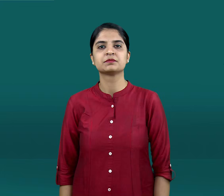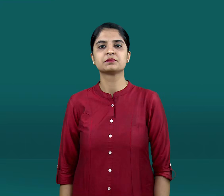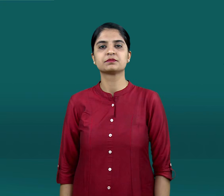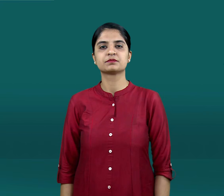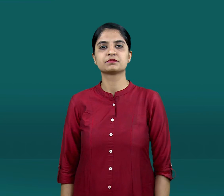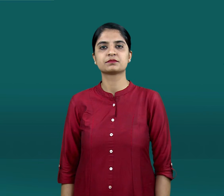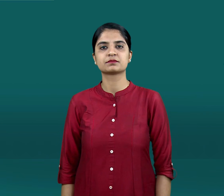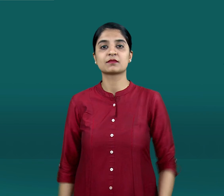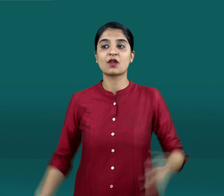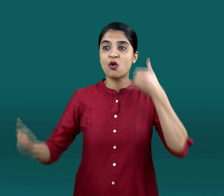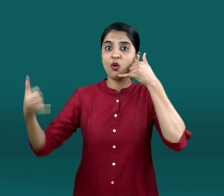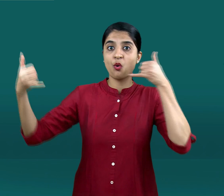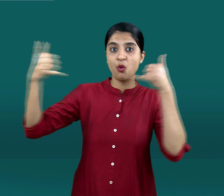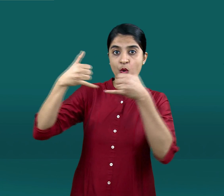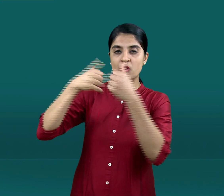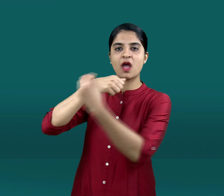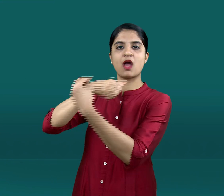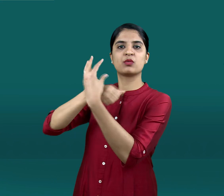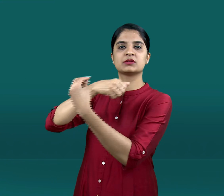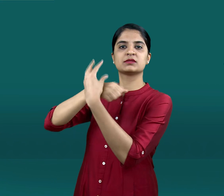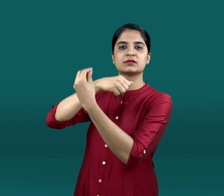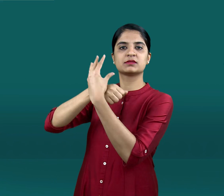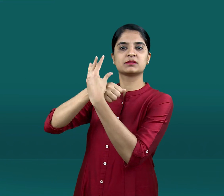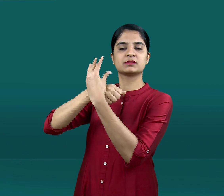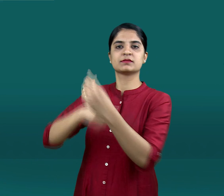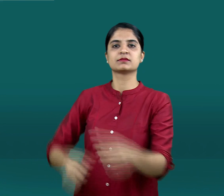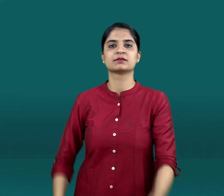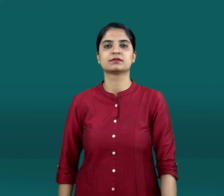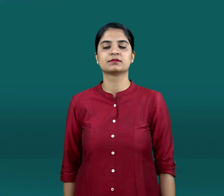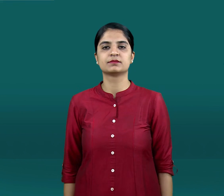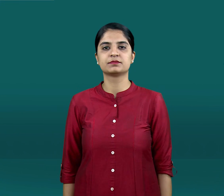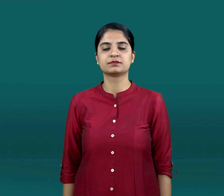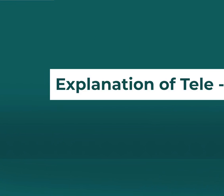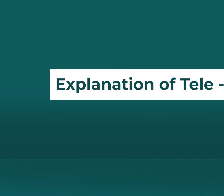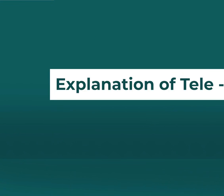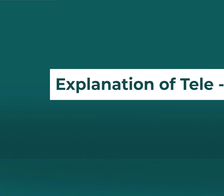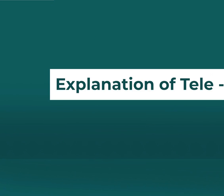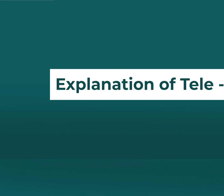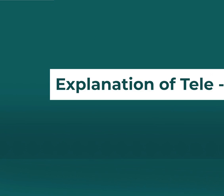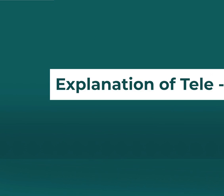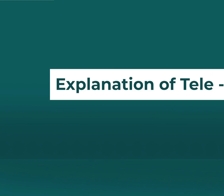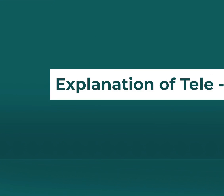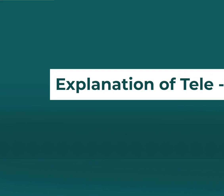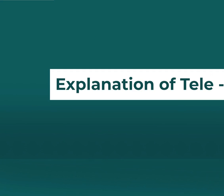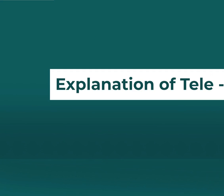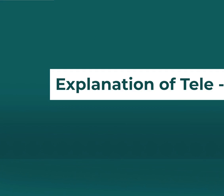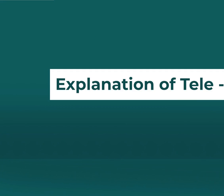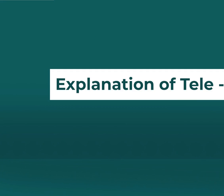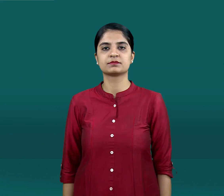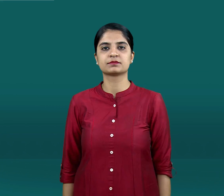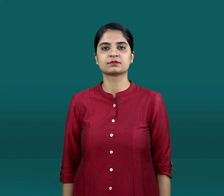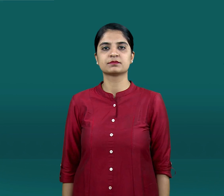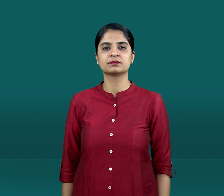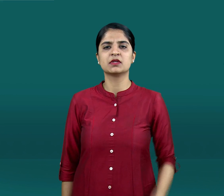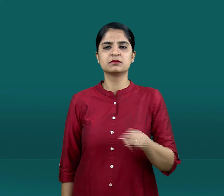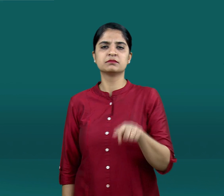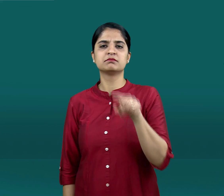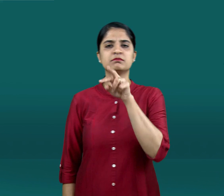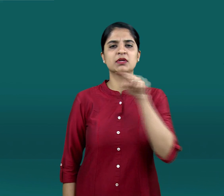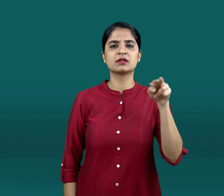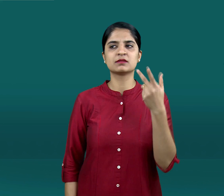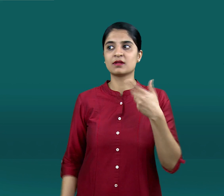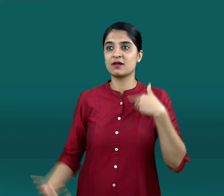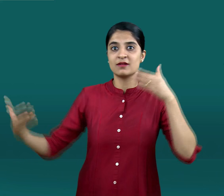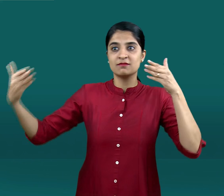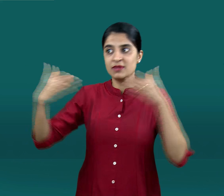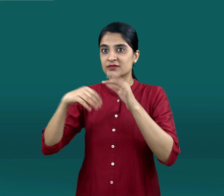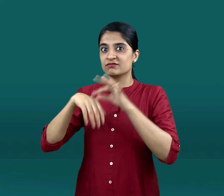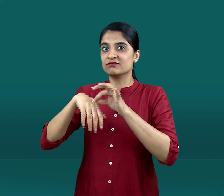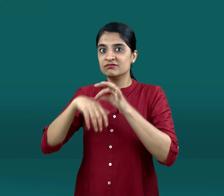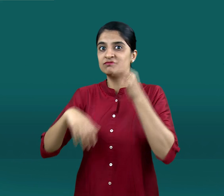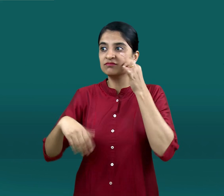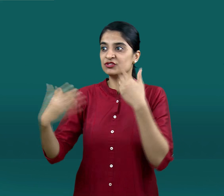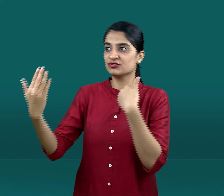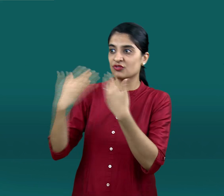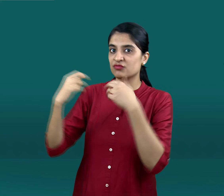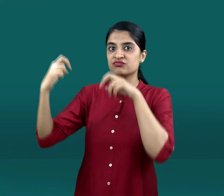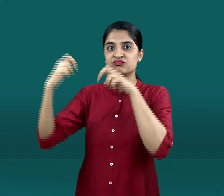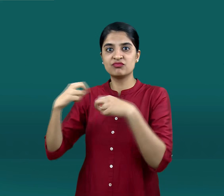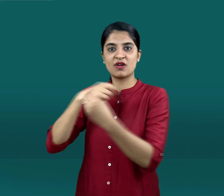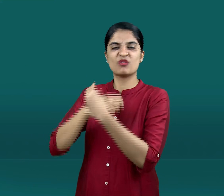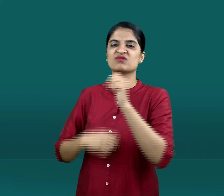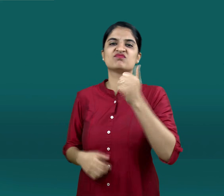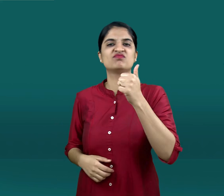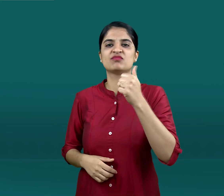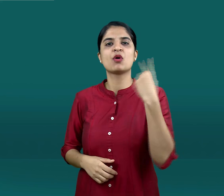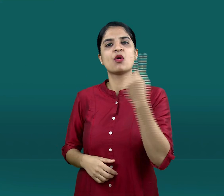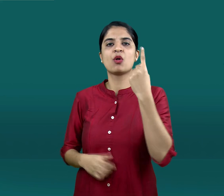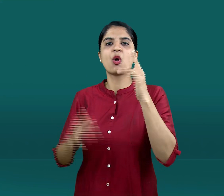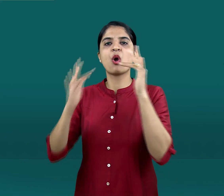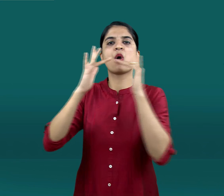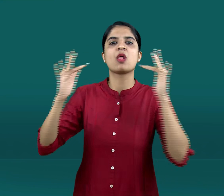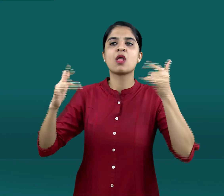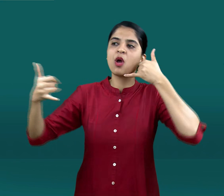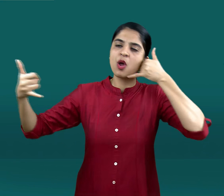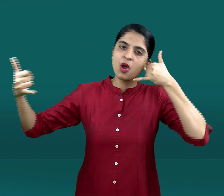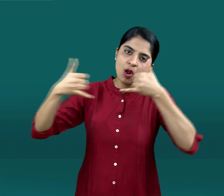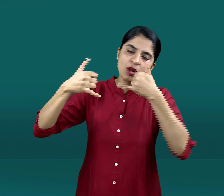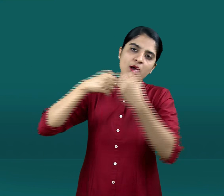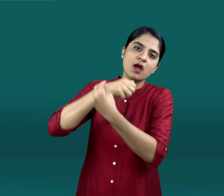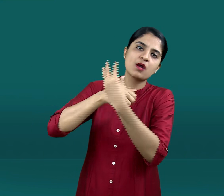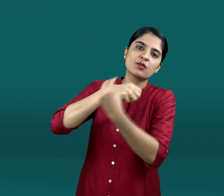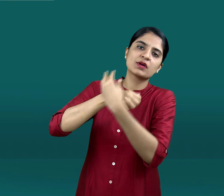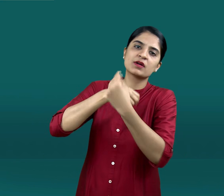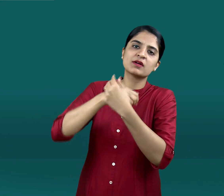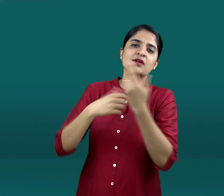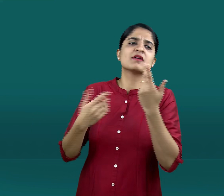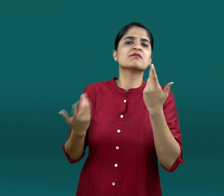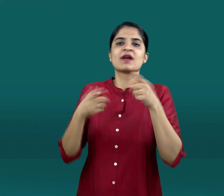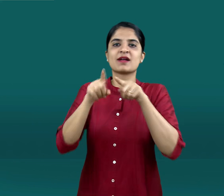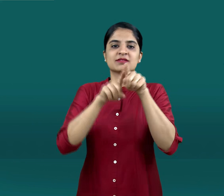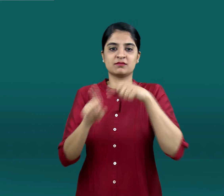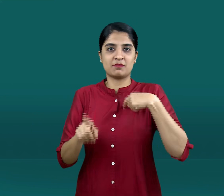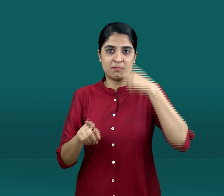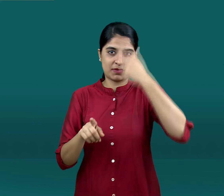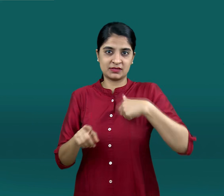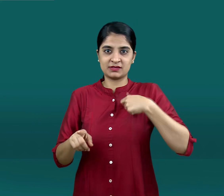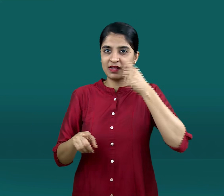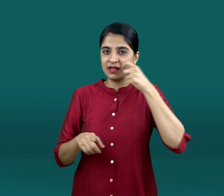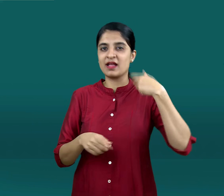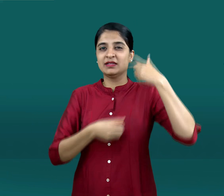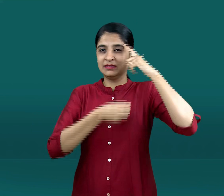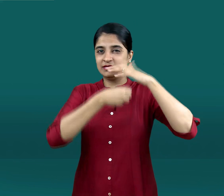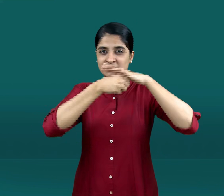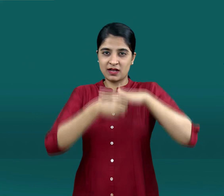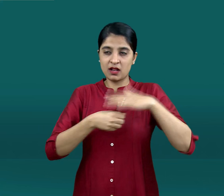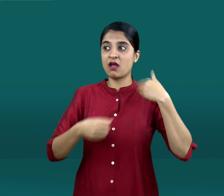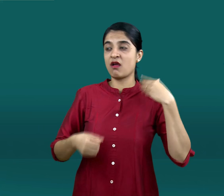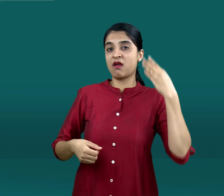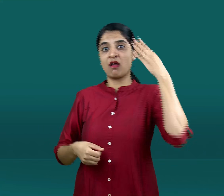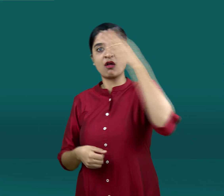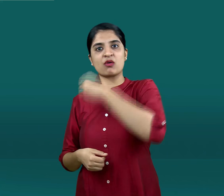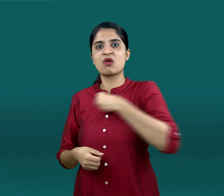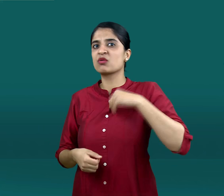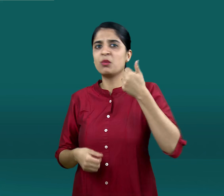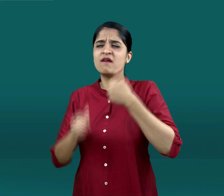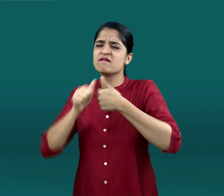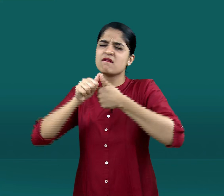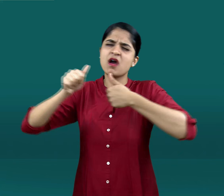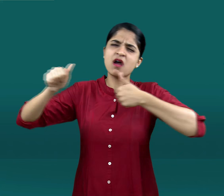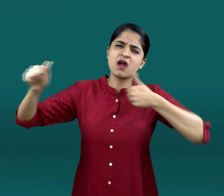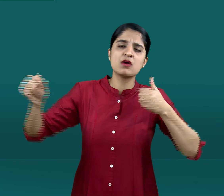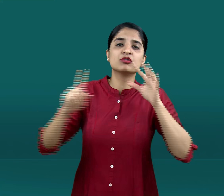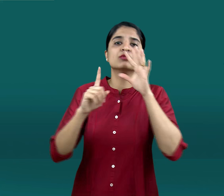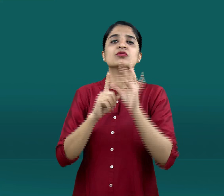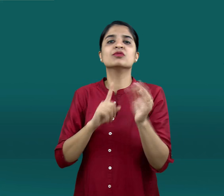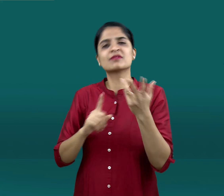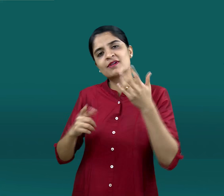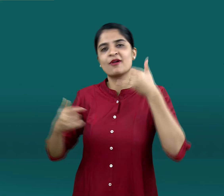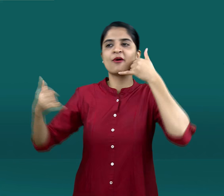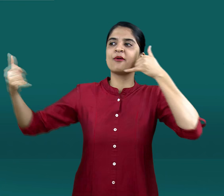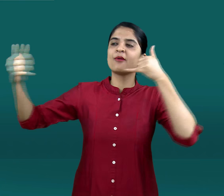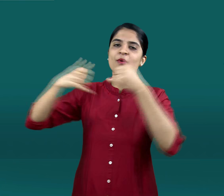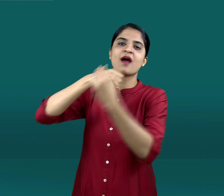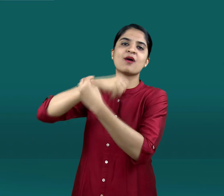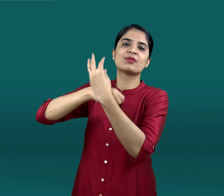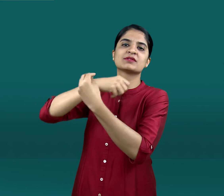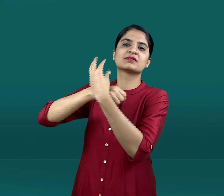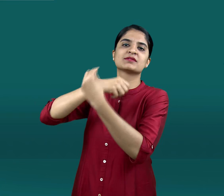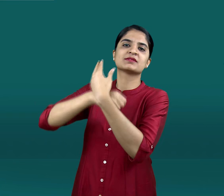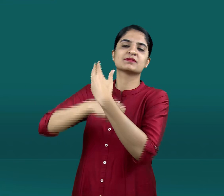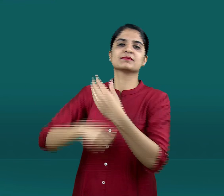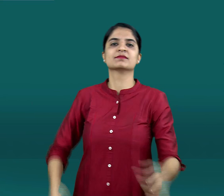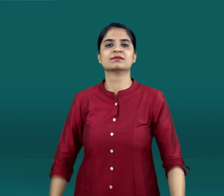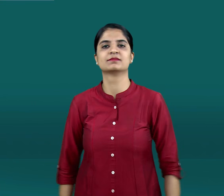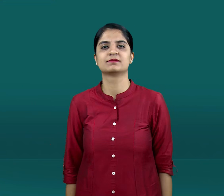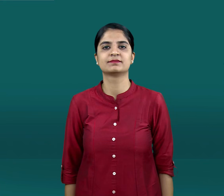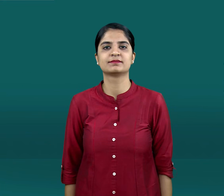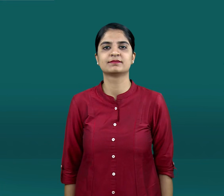Tele - counselling